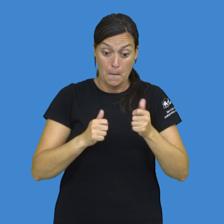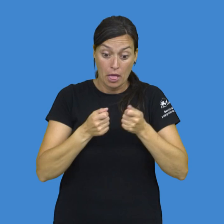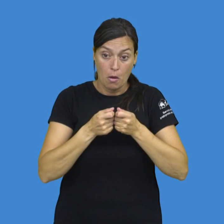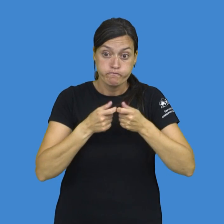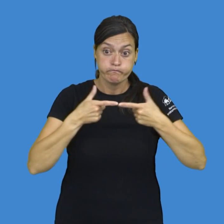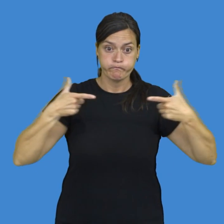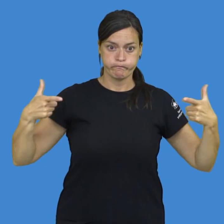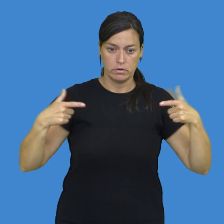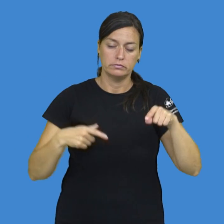incrementar